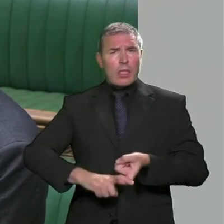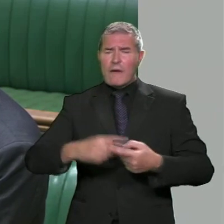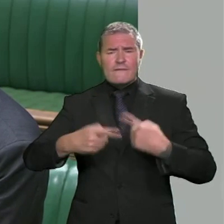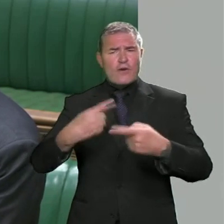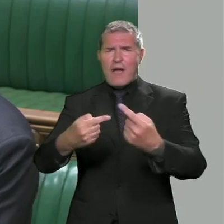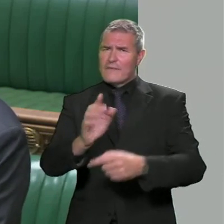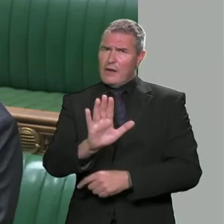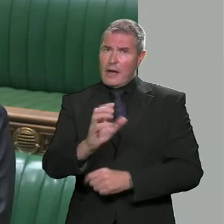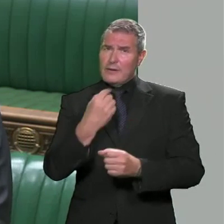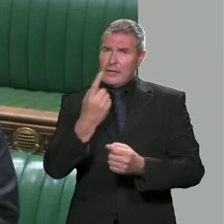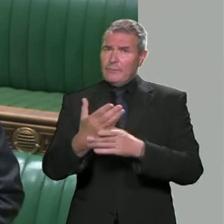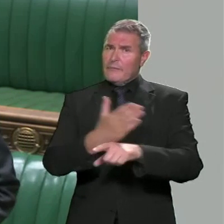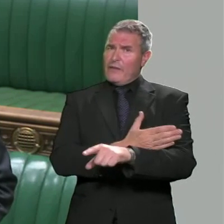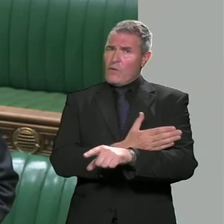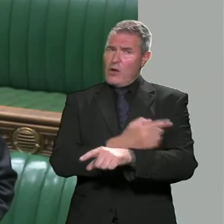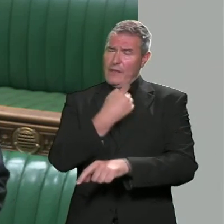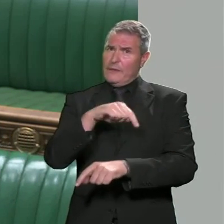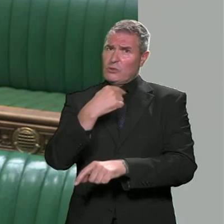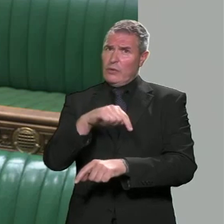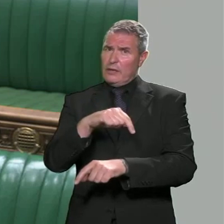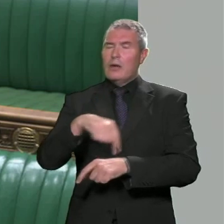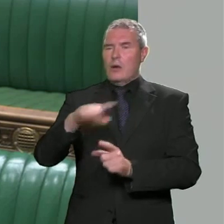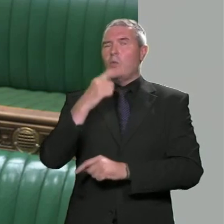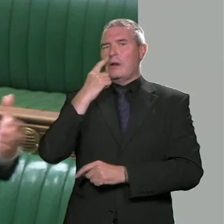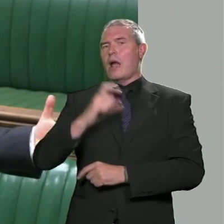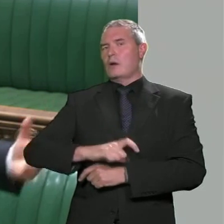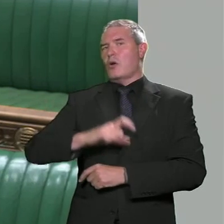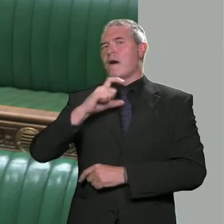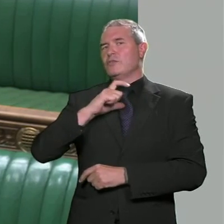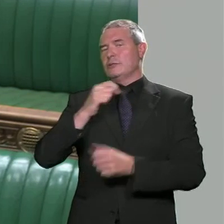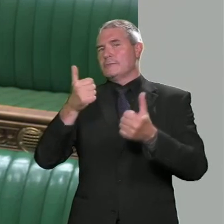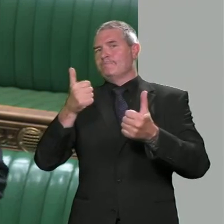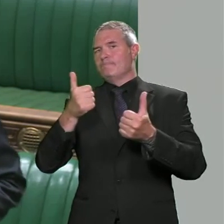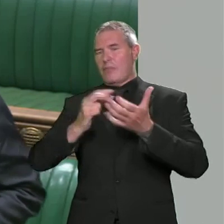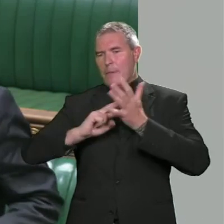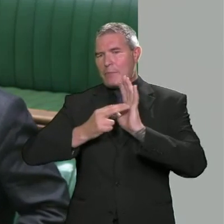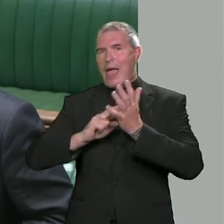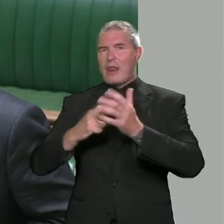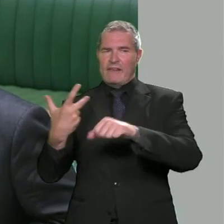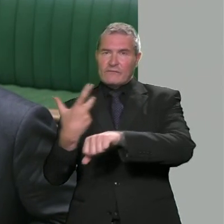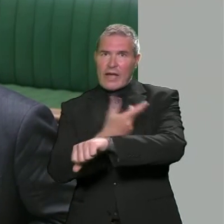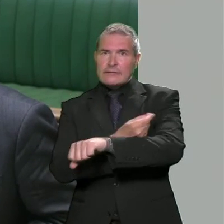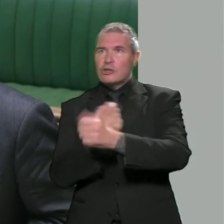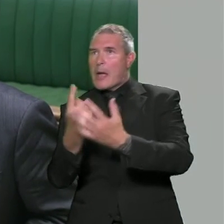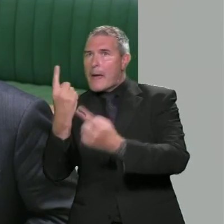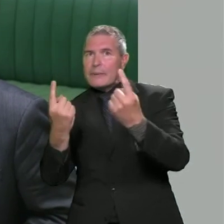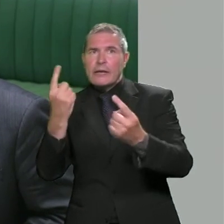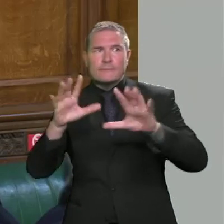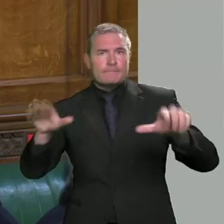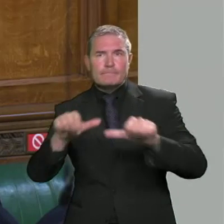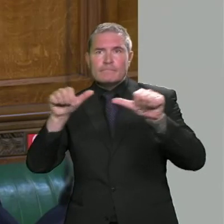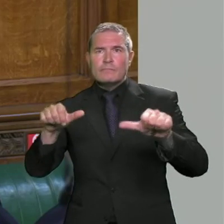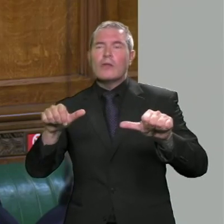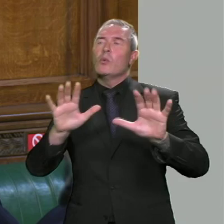As I made clear earlier this week, I think we can have a high degree of confidence that our vaccination programme will work.